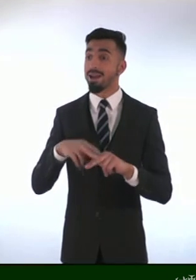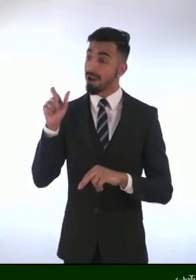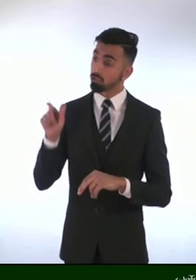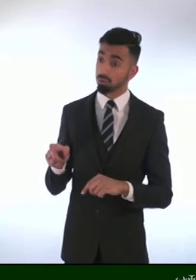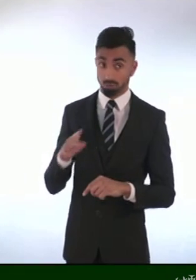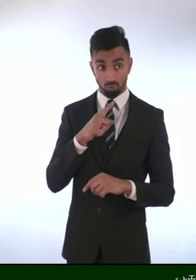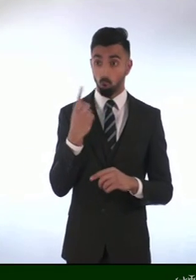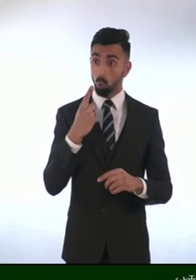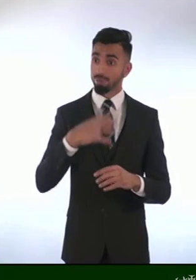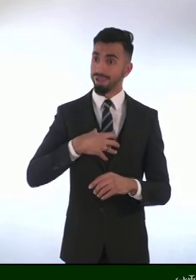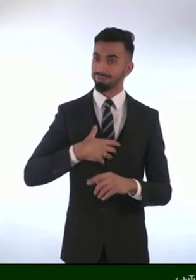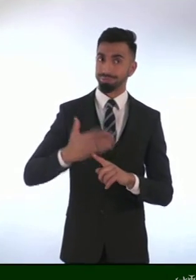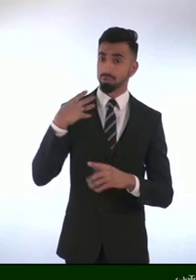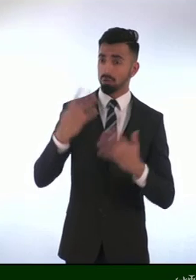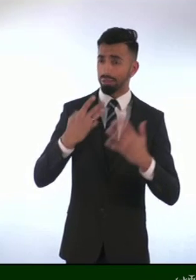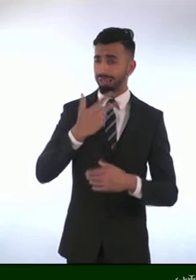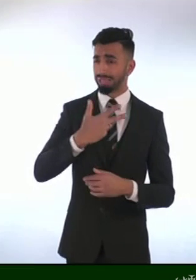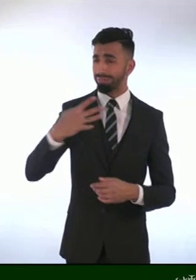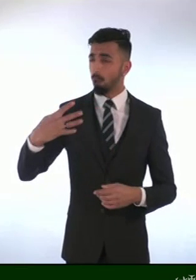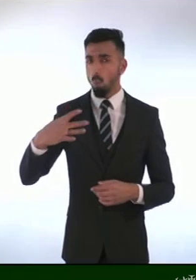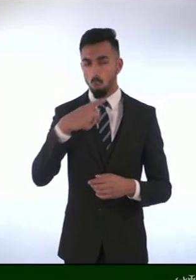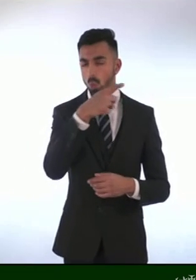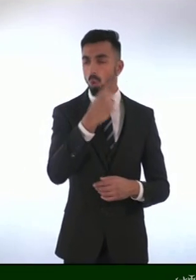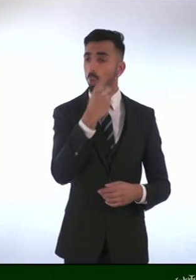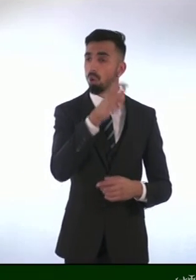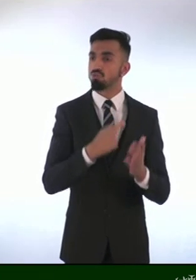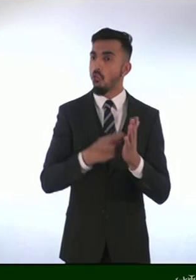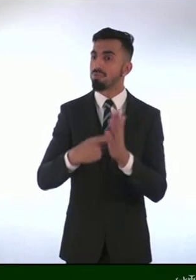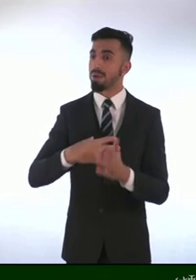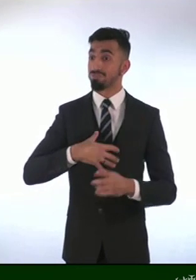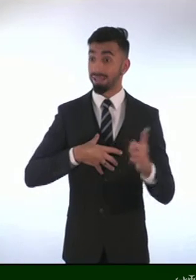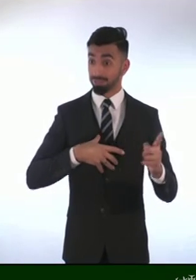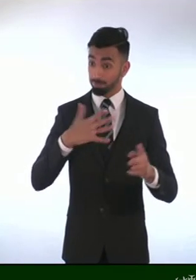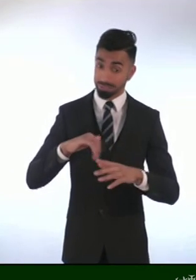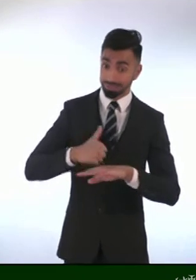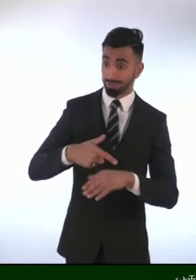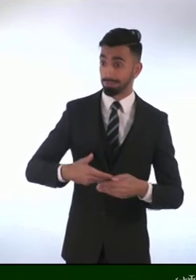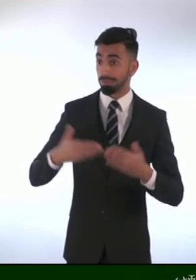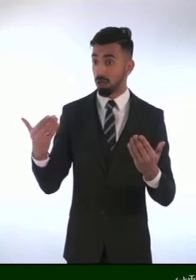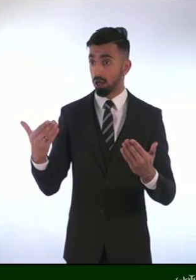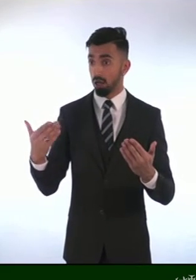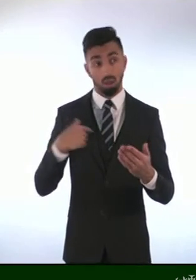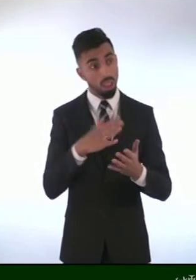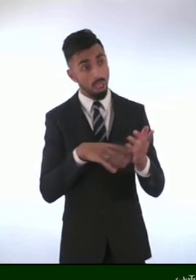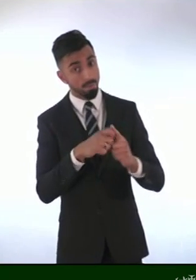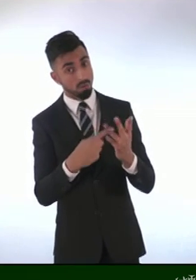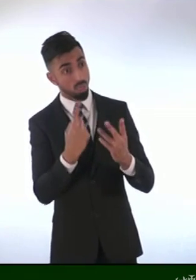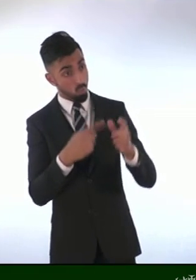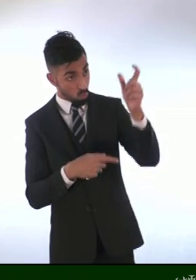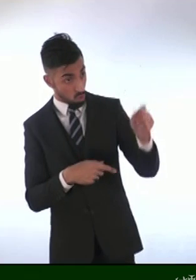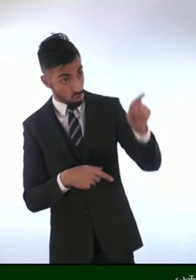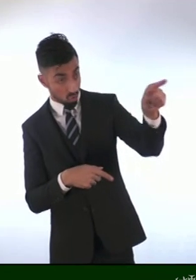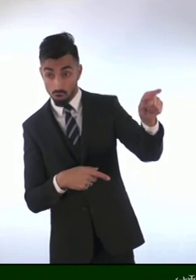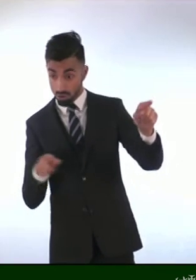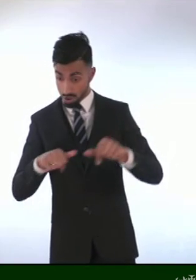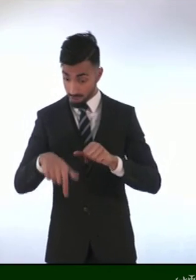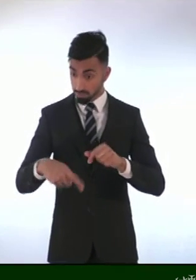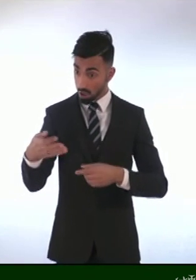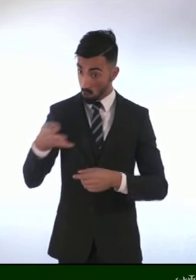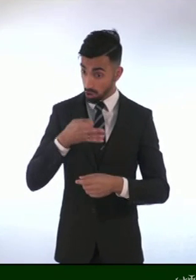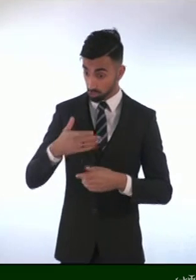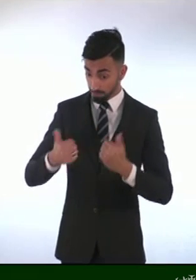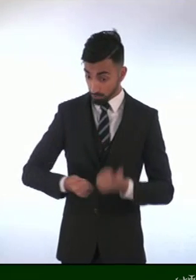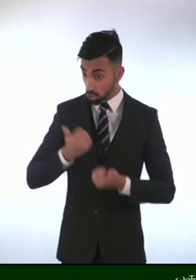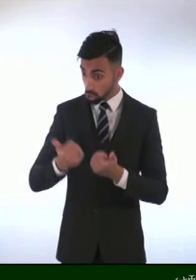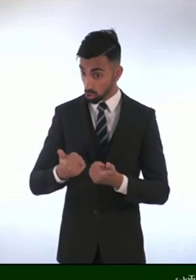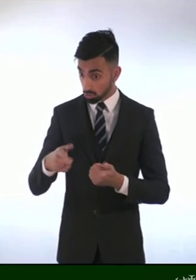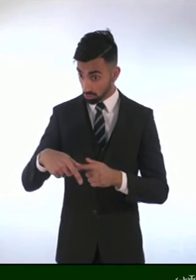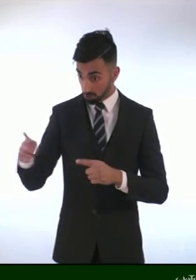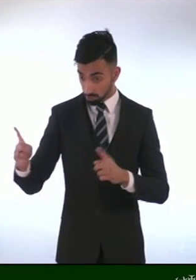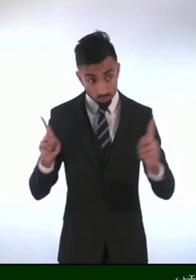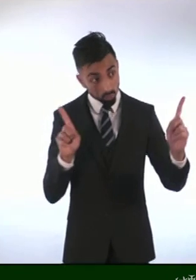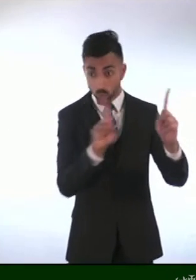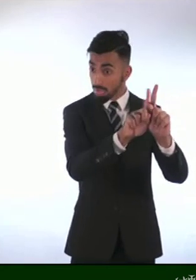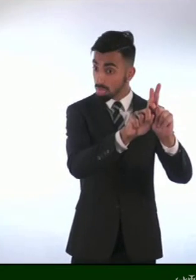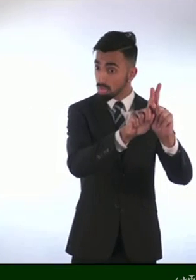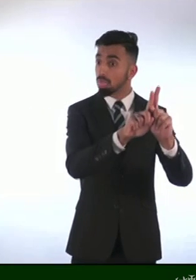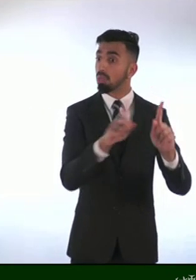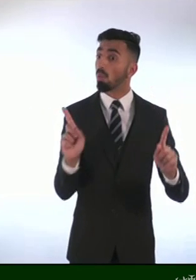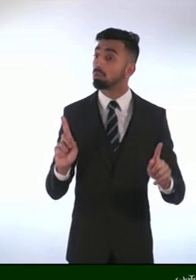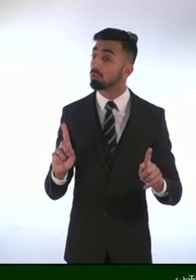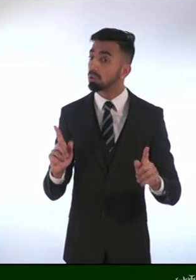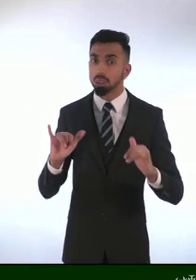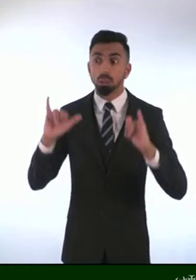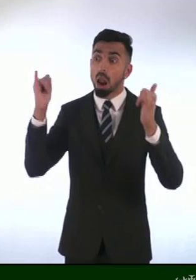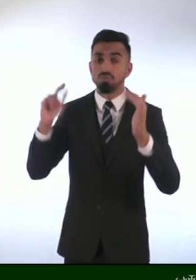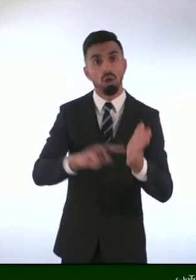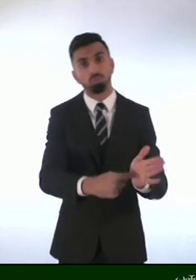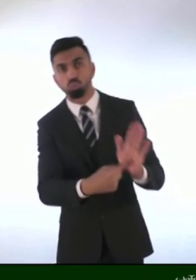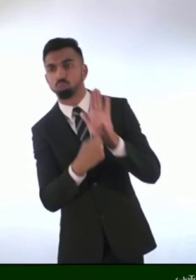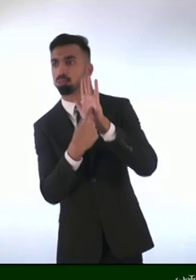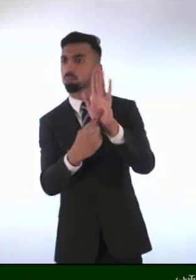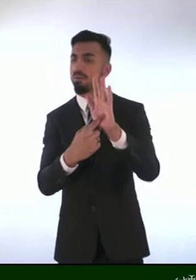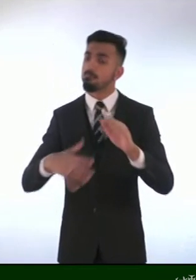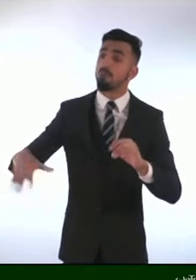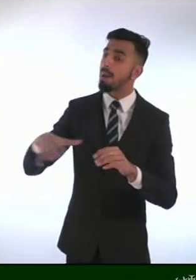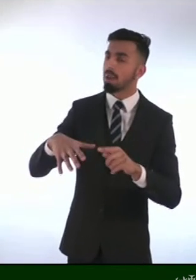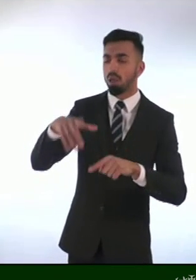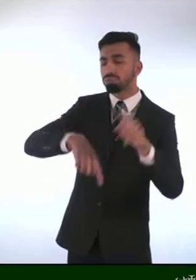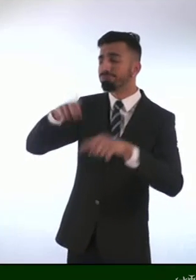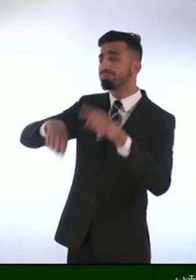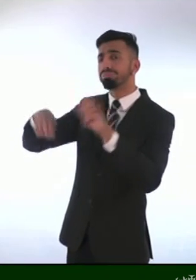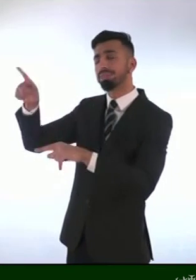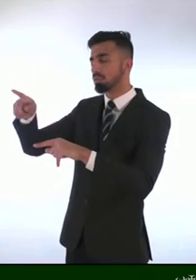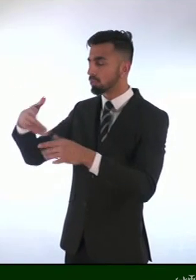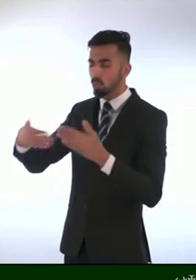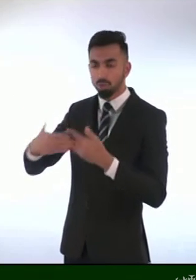Will he join the right honourable Member for Romsey and Southampton North, who is my friend in this, on the steps of Old Palace Yard immediately after Prime Minister’s questions to show that, old or young, rich or poor, big or small, all families matter?